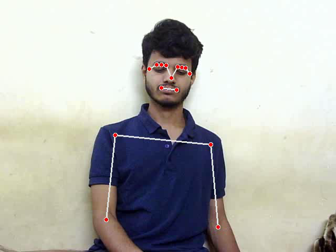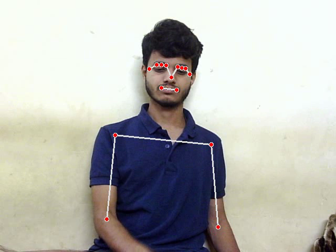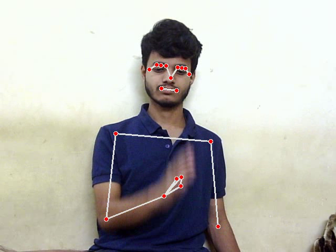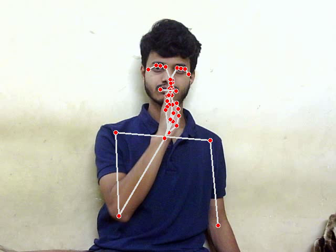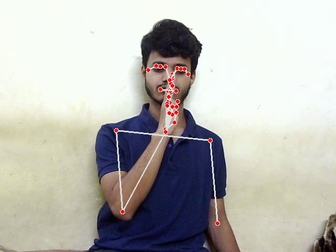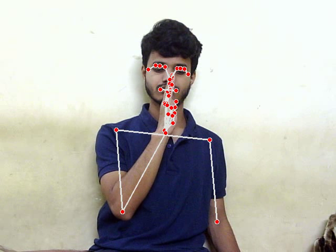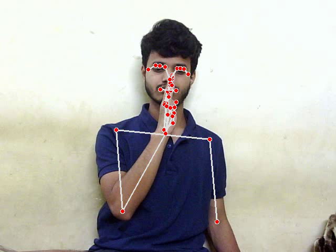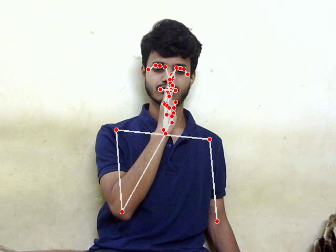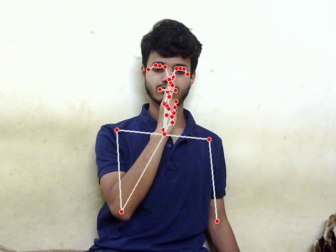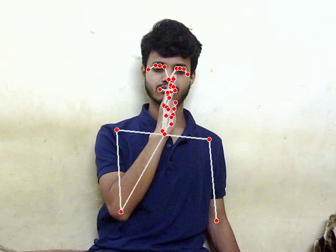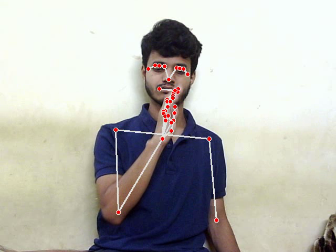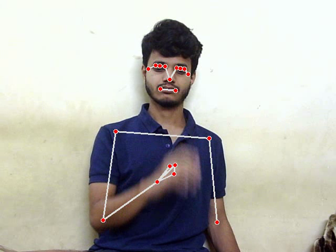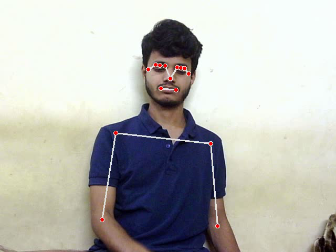mother